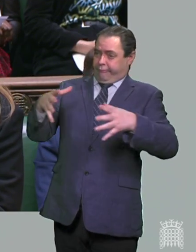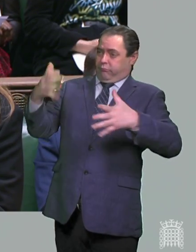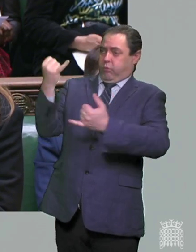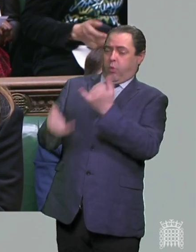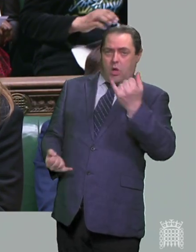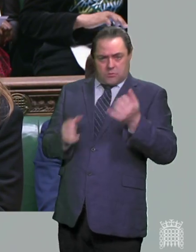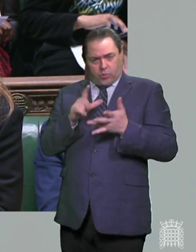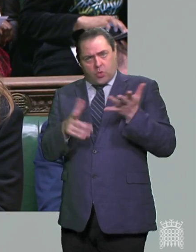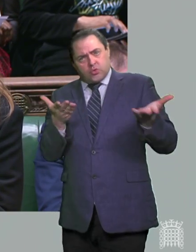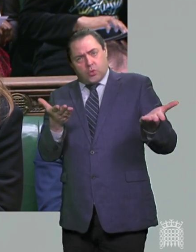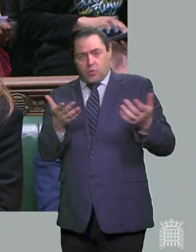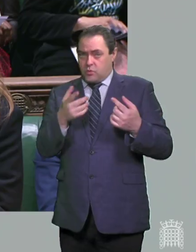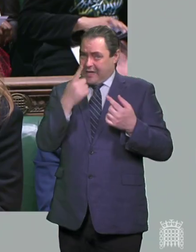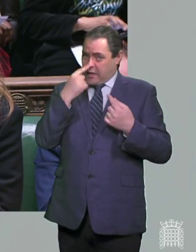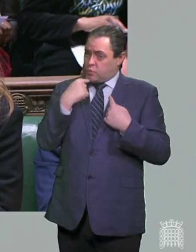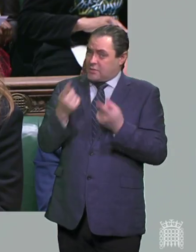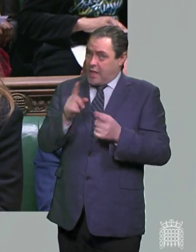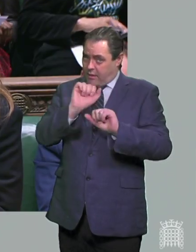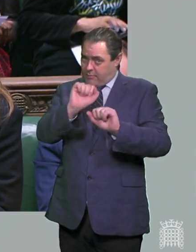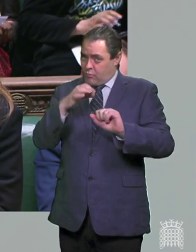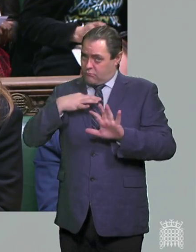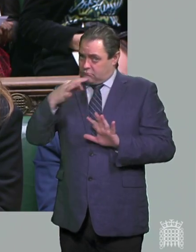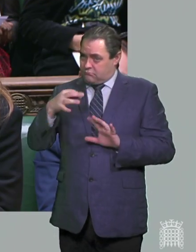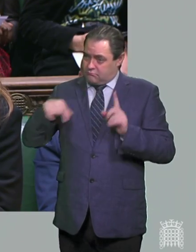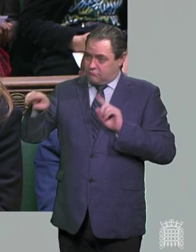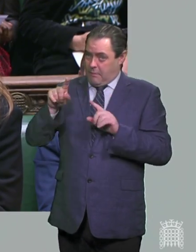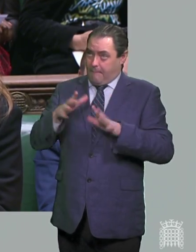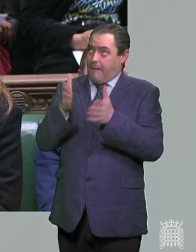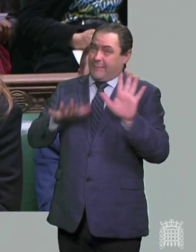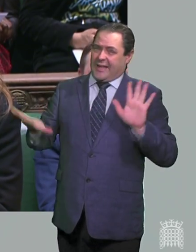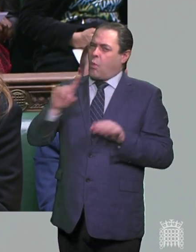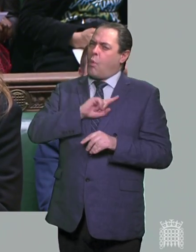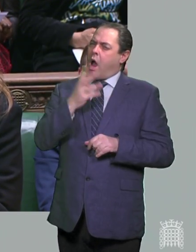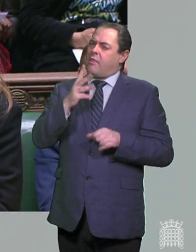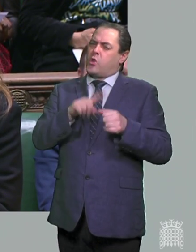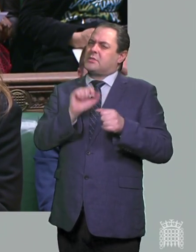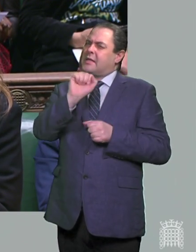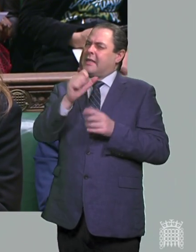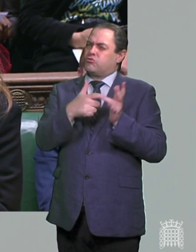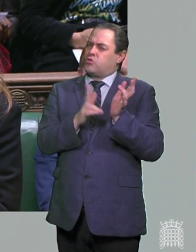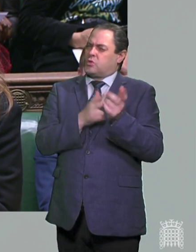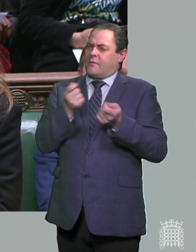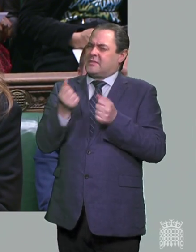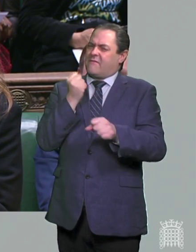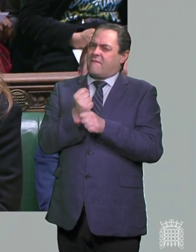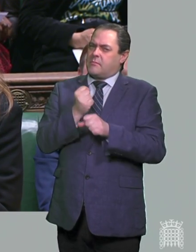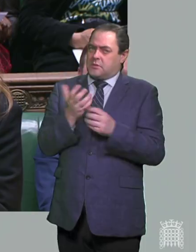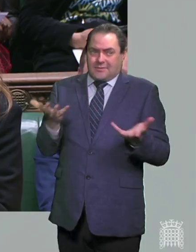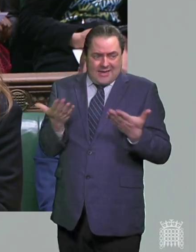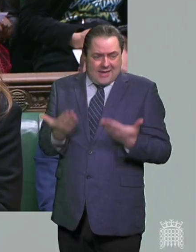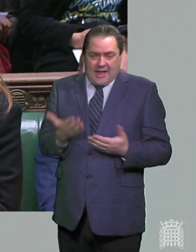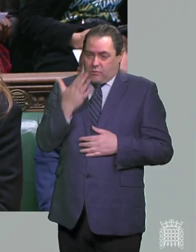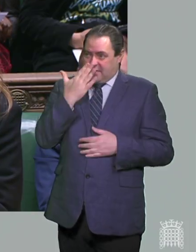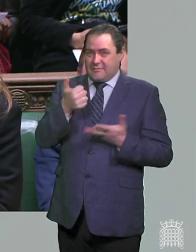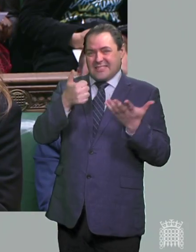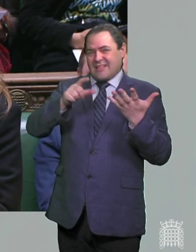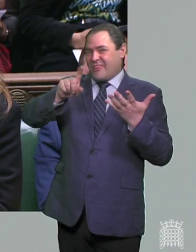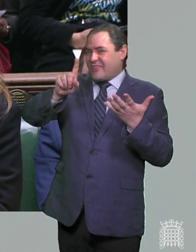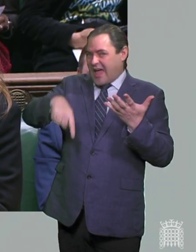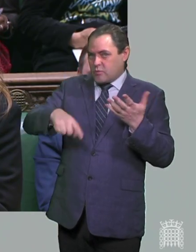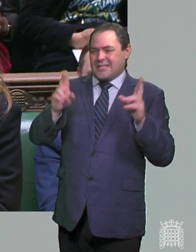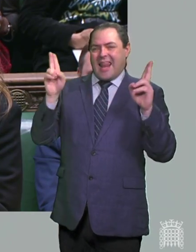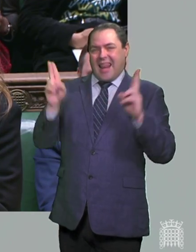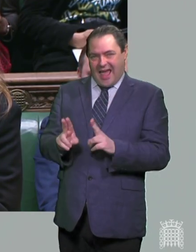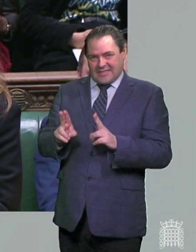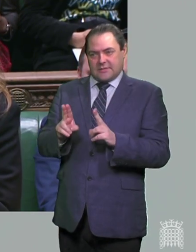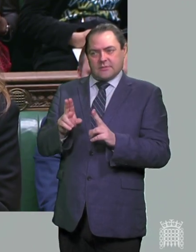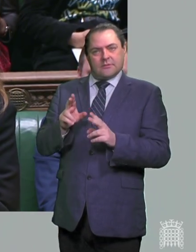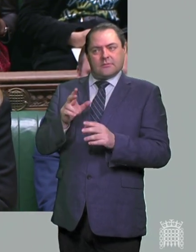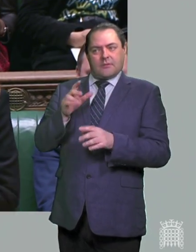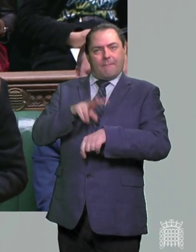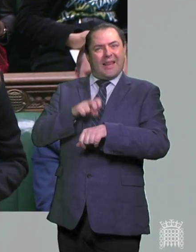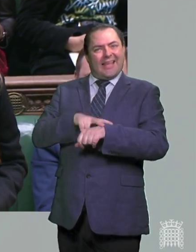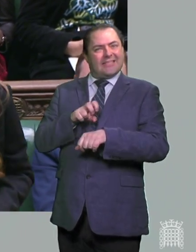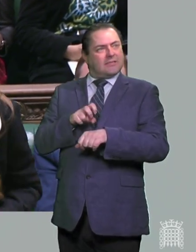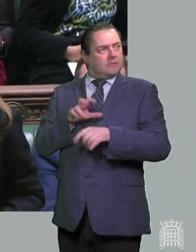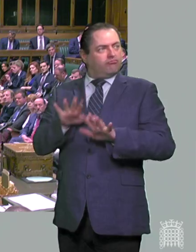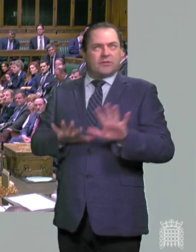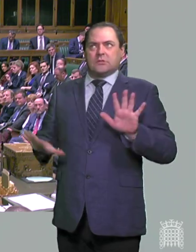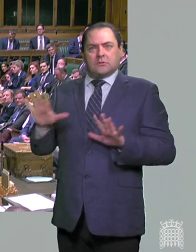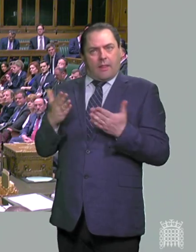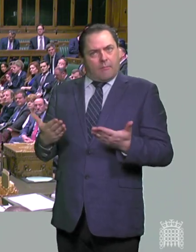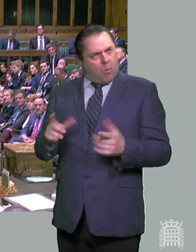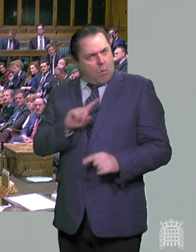Can he tell his constituents and the public why, after 13 years of his party in government, there are now 6,000 fewer neighbourhood police officers on Britain’s streets?